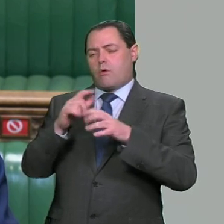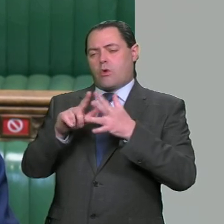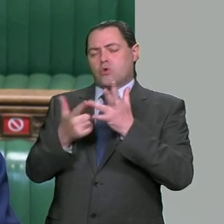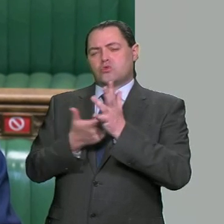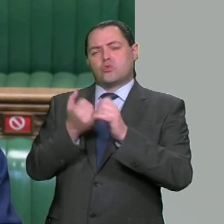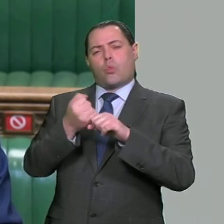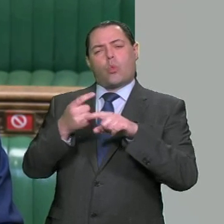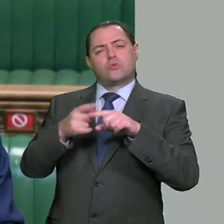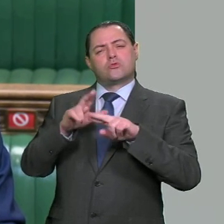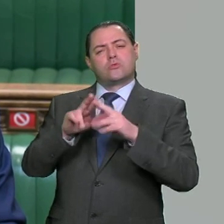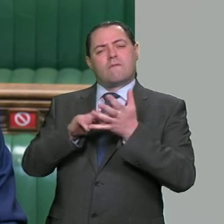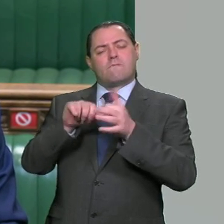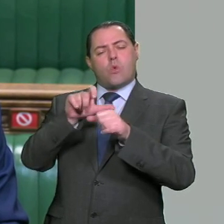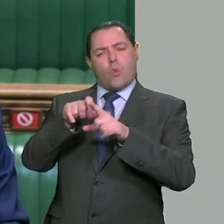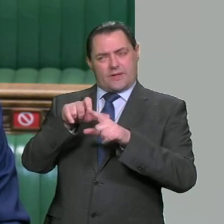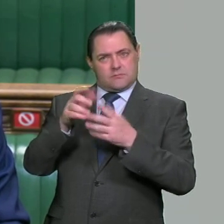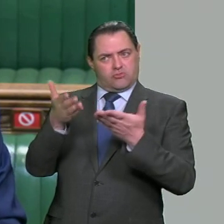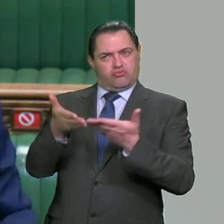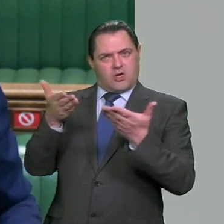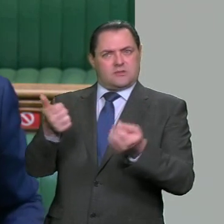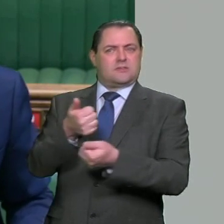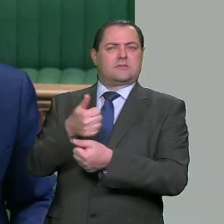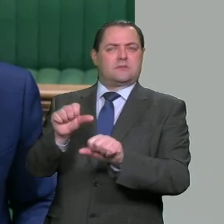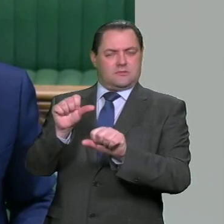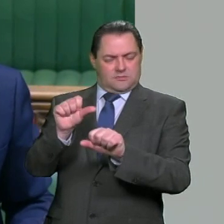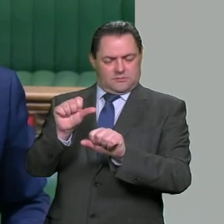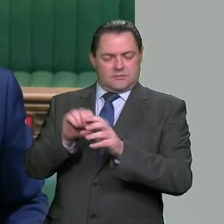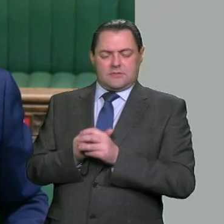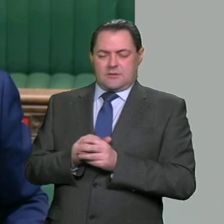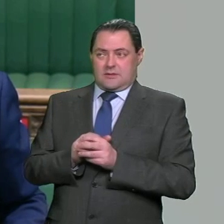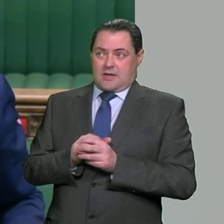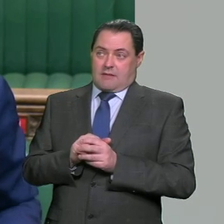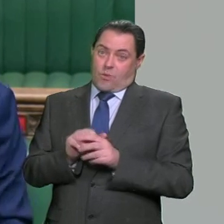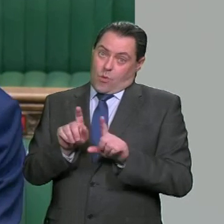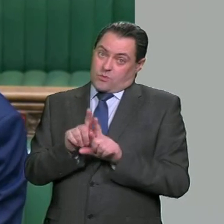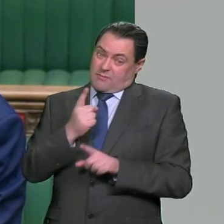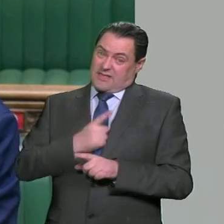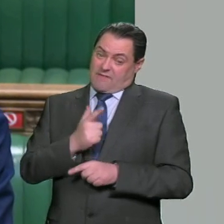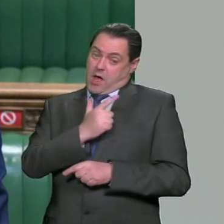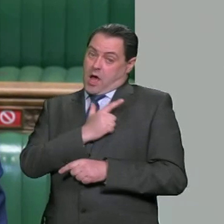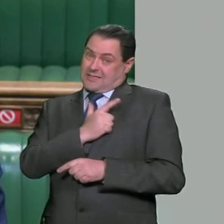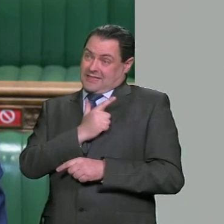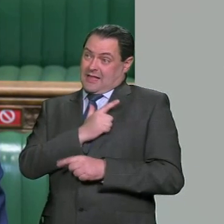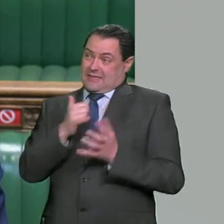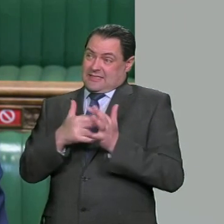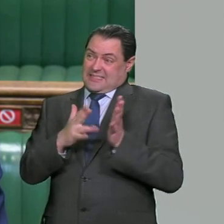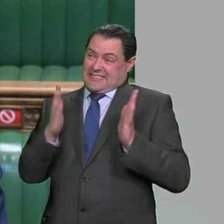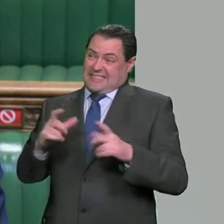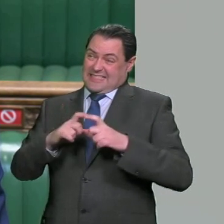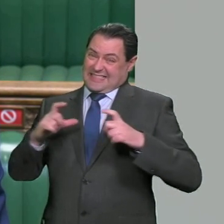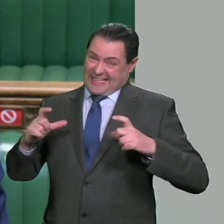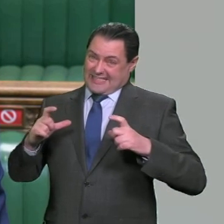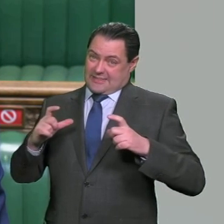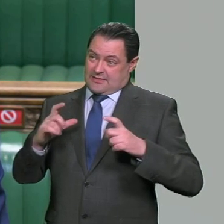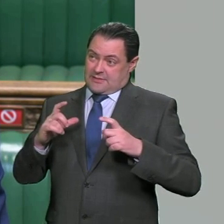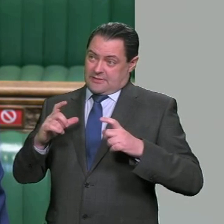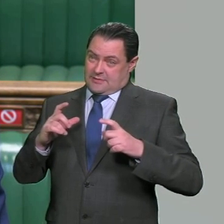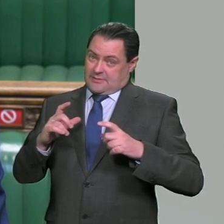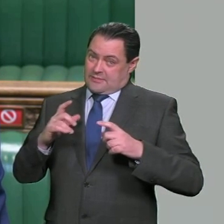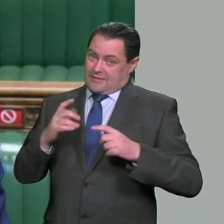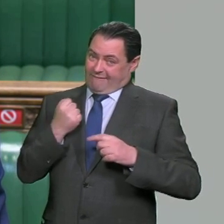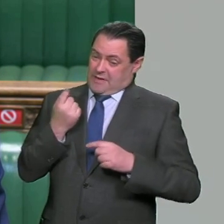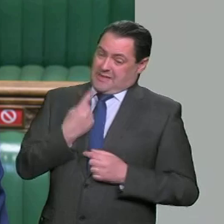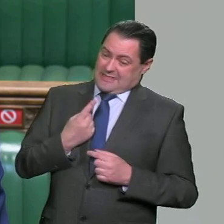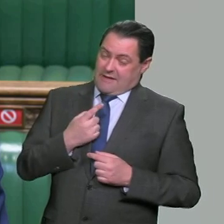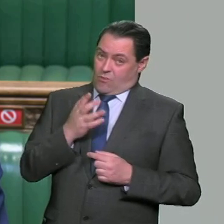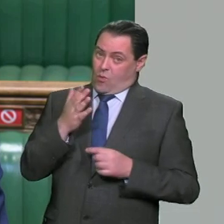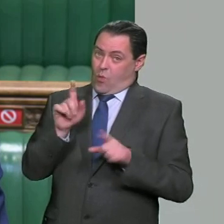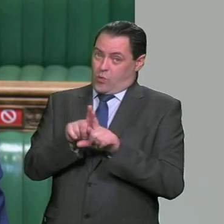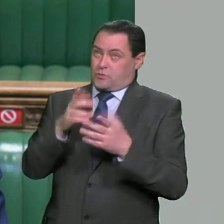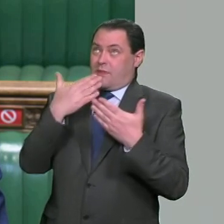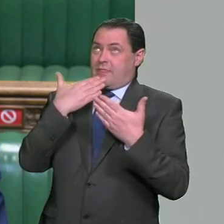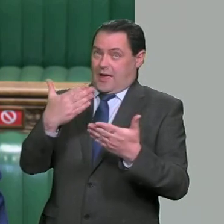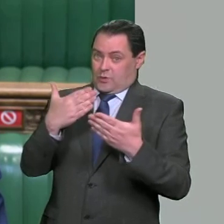There has been justice in that case. Even as an Arsenal season ticket holder, I join the Prime Minister in his comments about the European super league, which would have destroyed football.